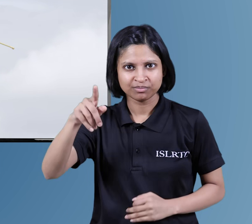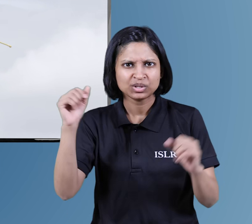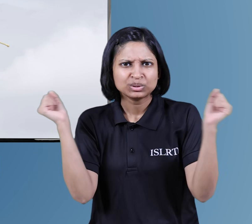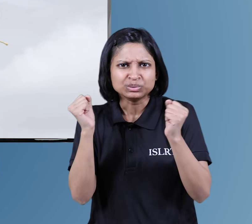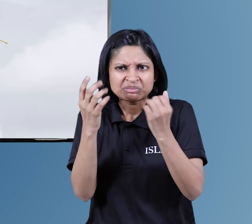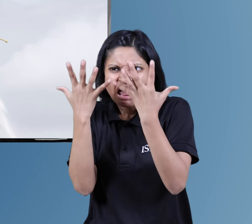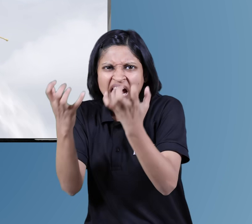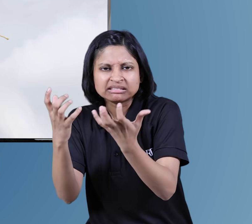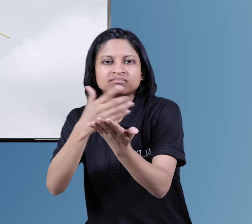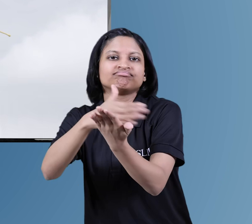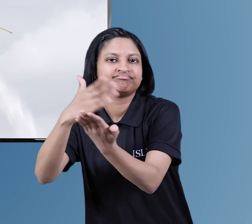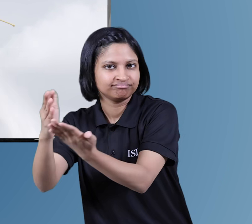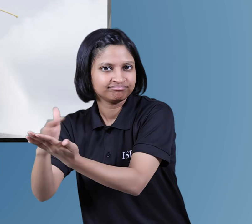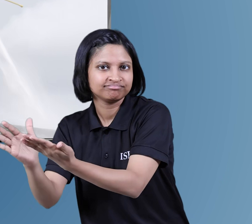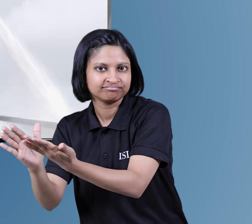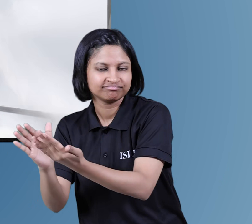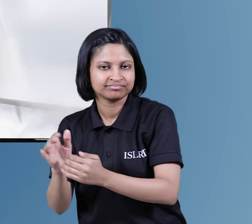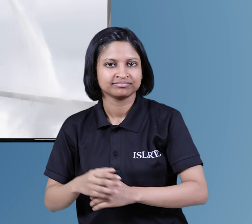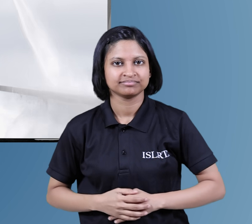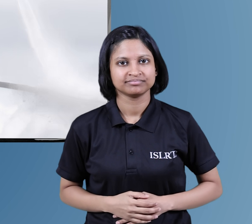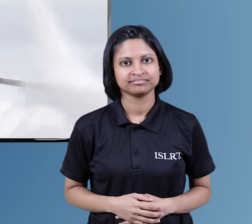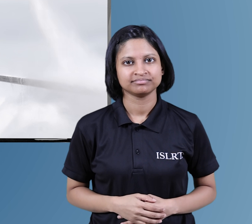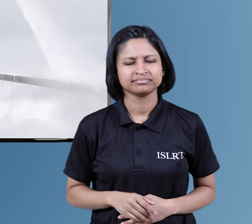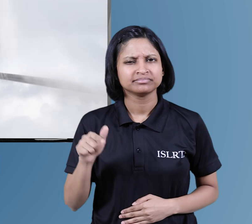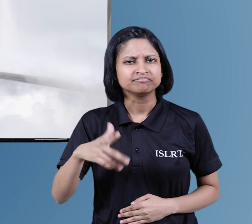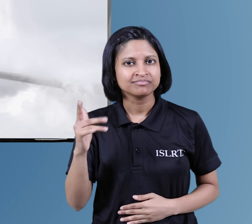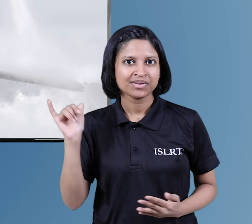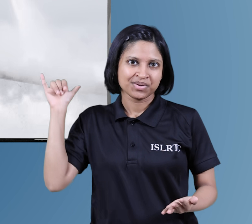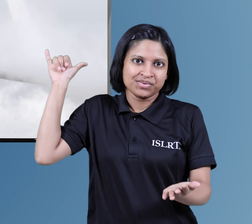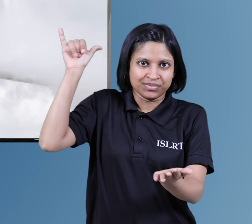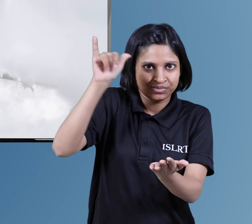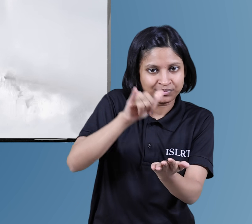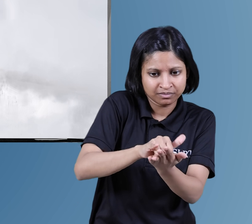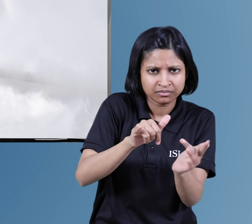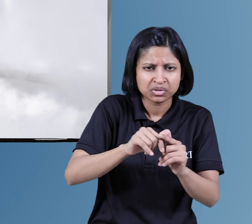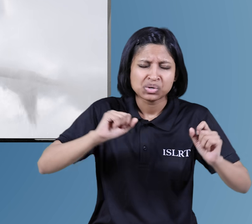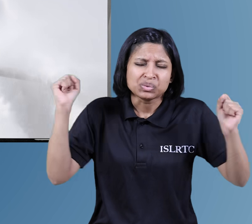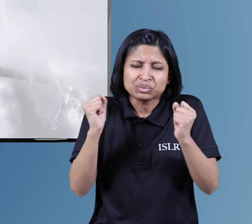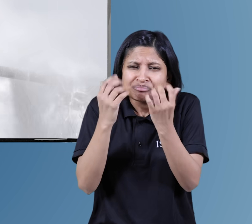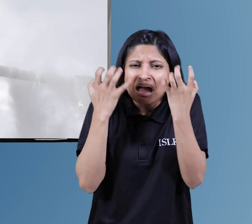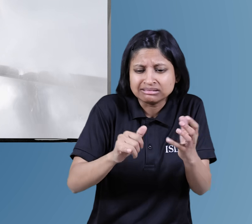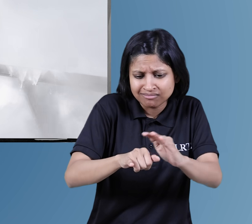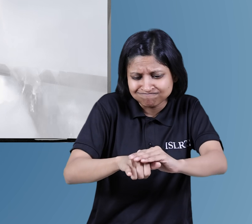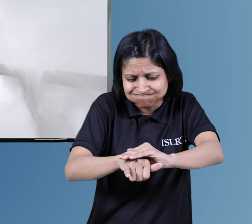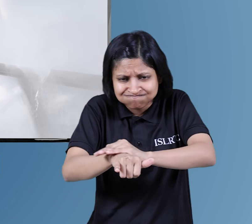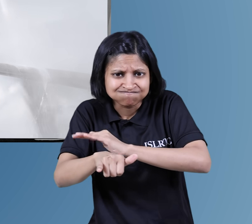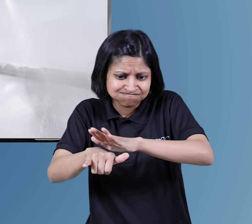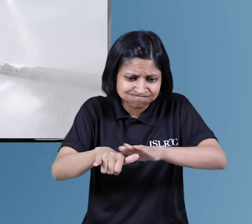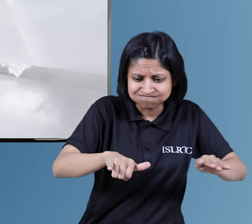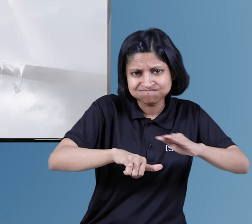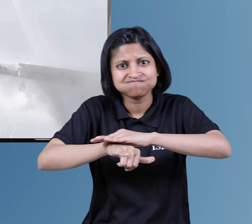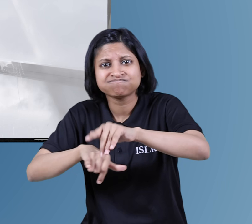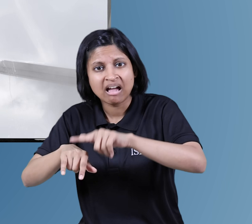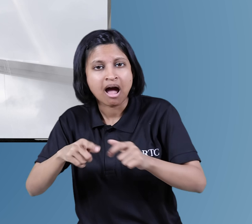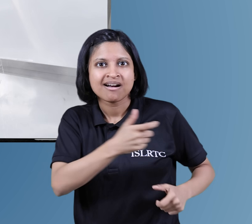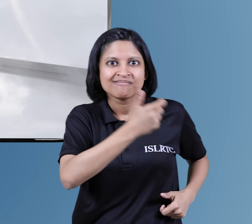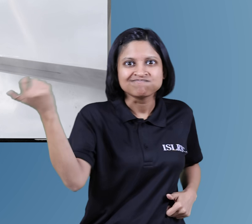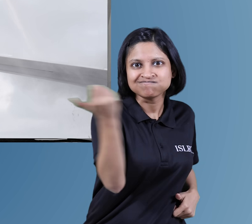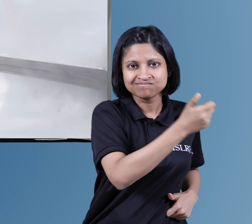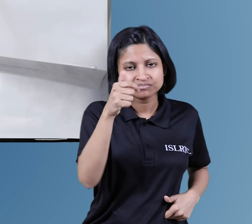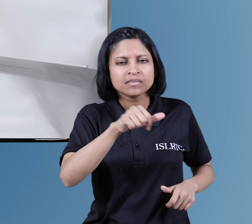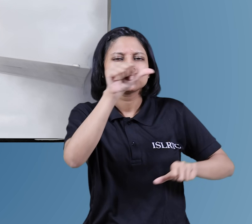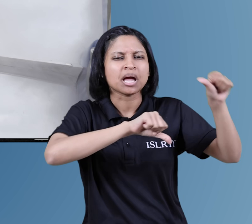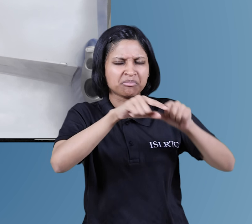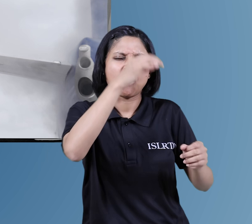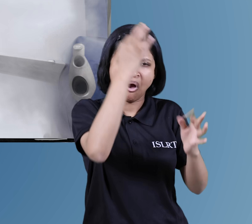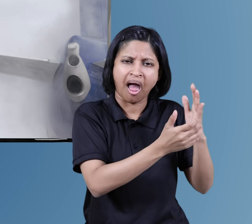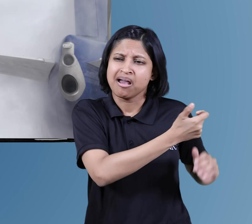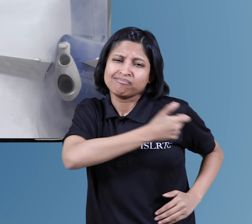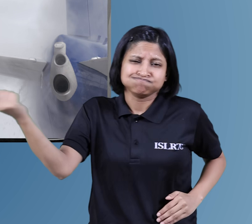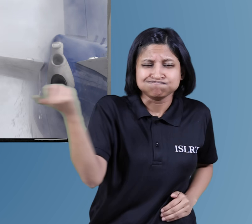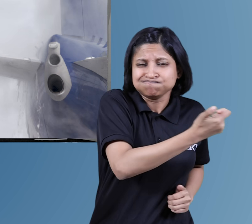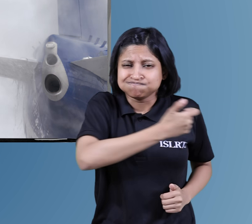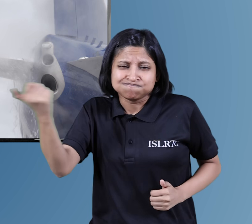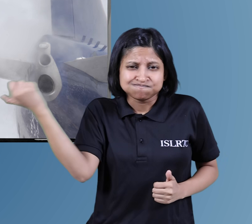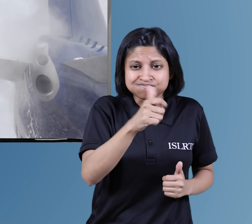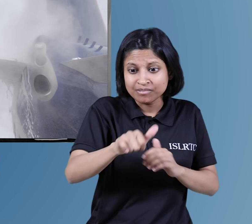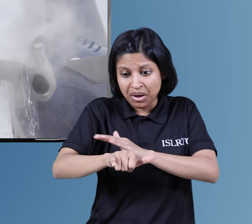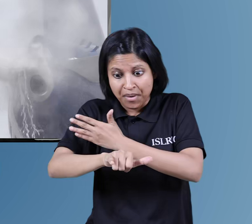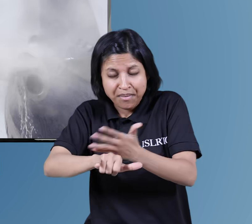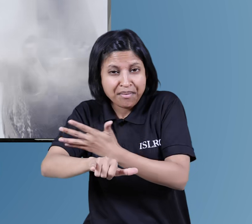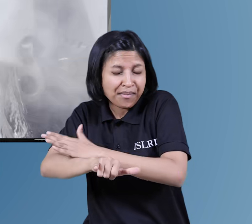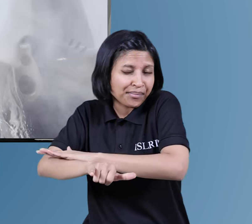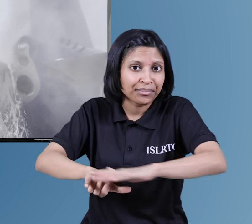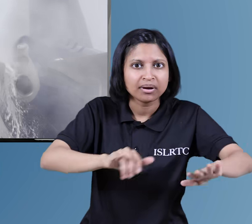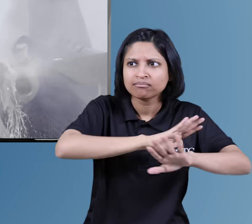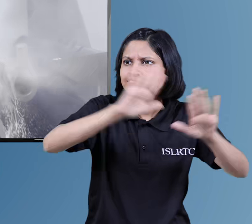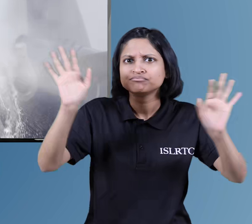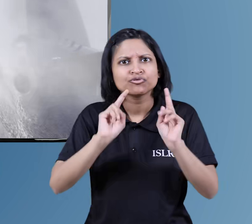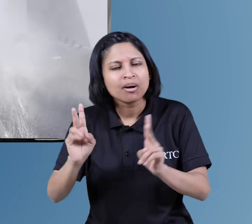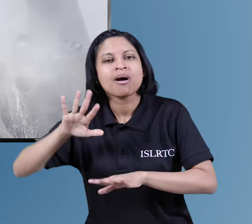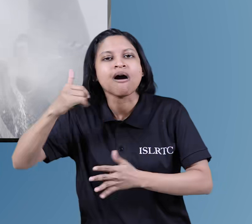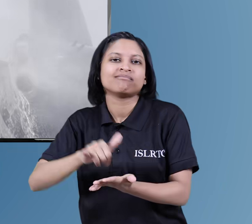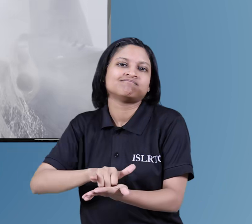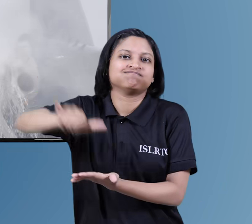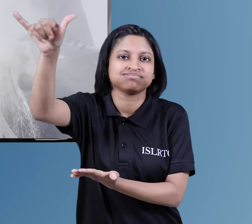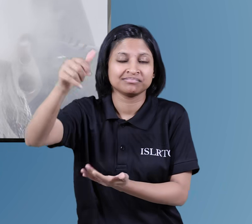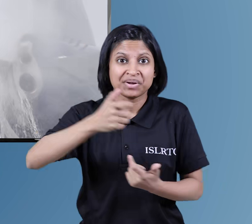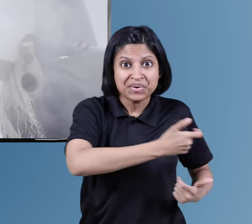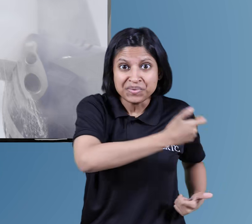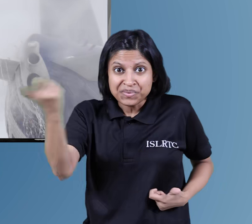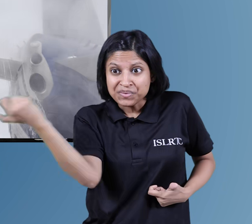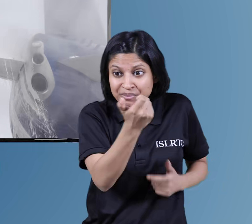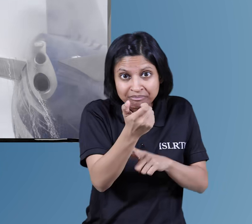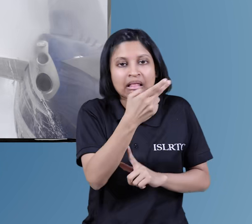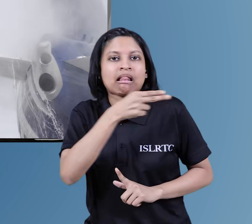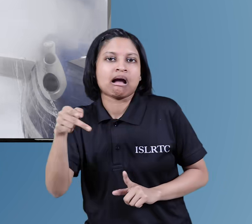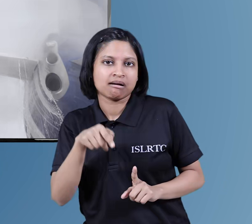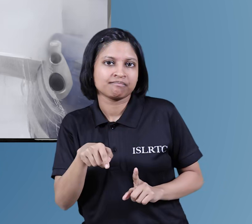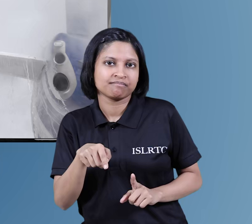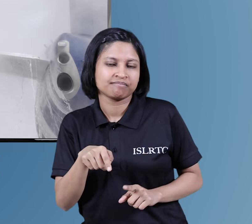Deicing. The process of removing ice from aircraft surfaces by spraying hot chemicals. which ensures safe flight operations.